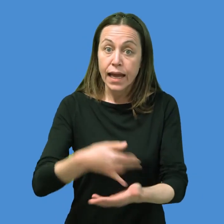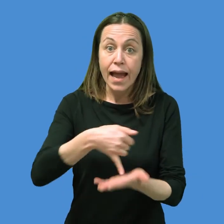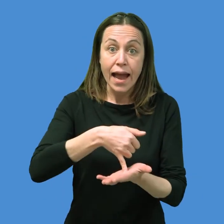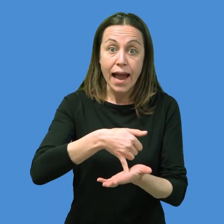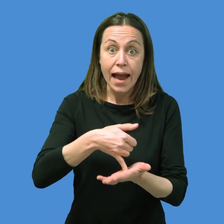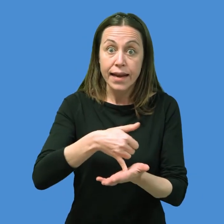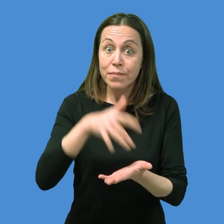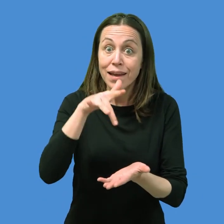debil